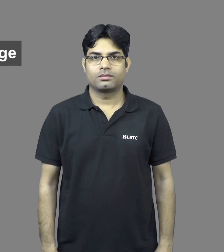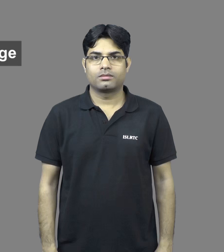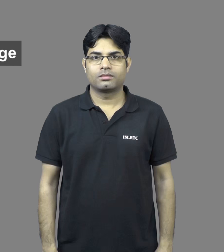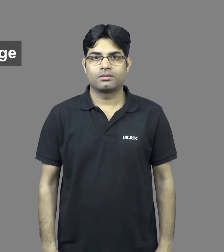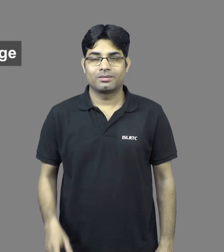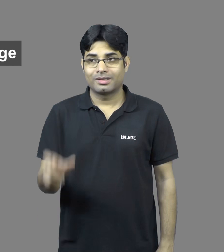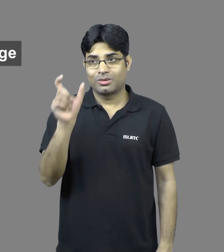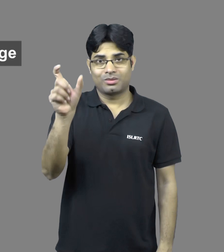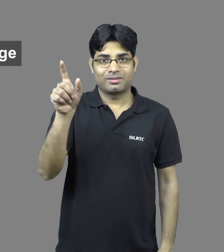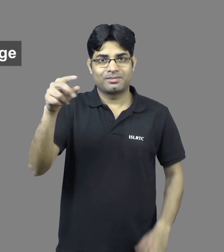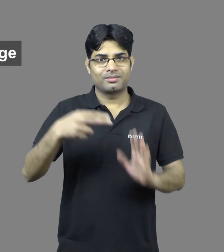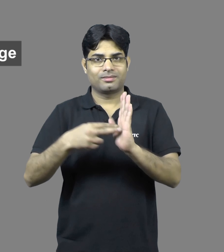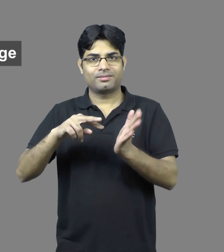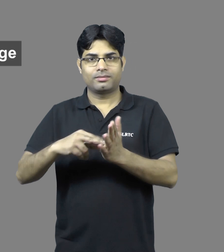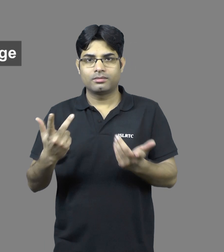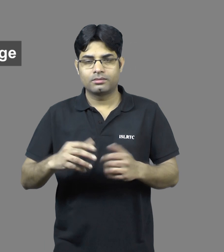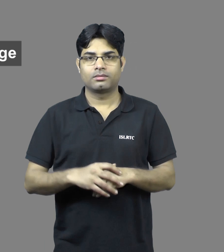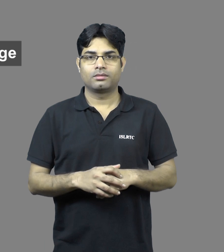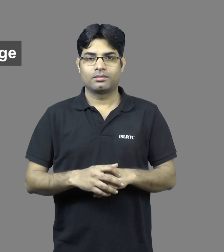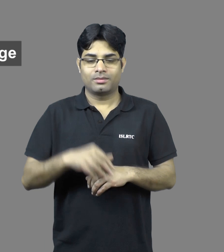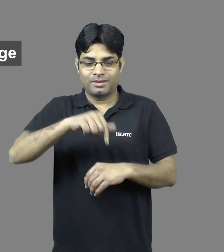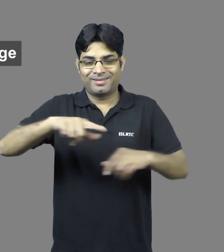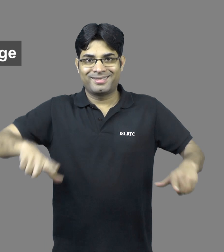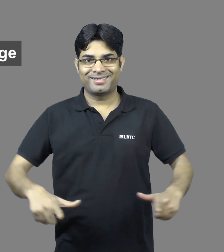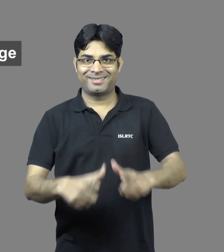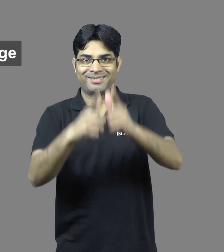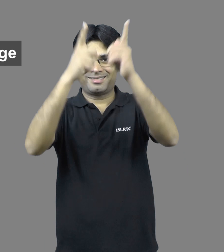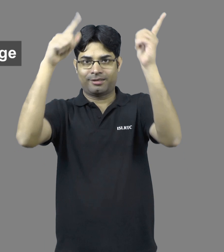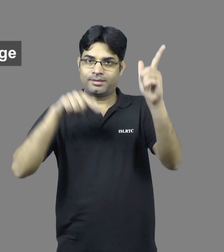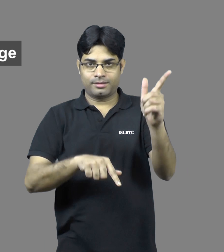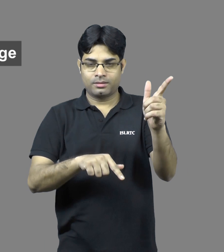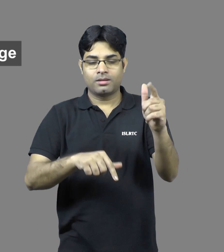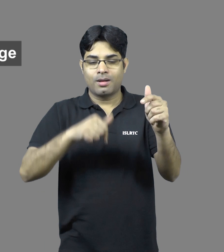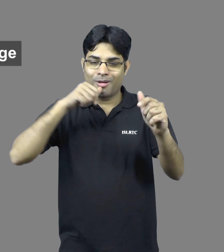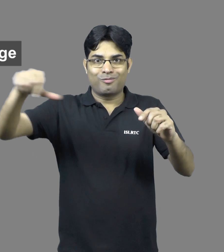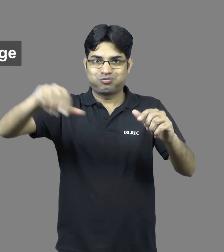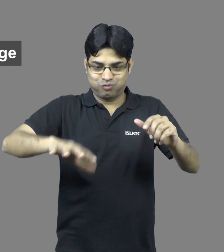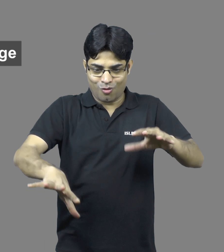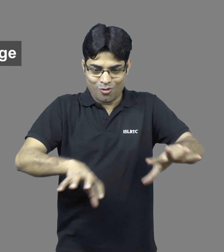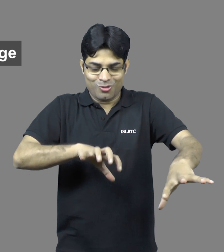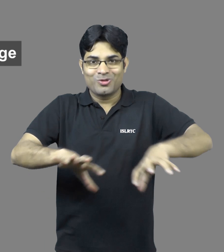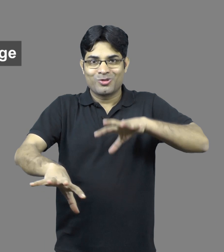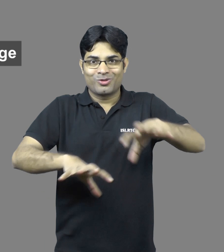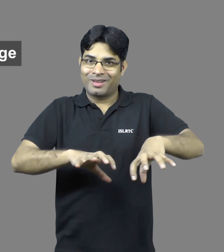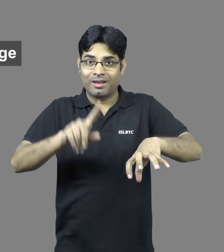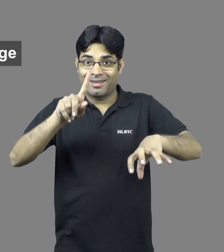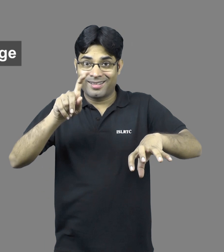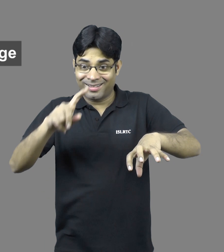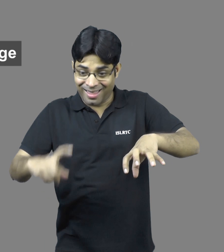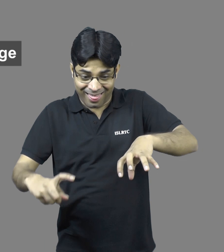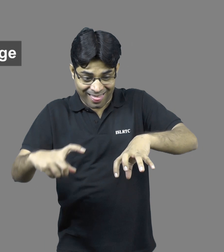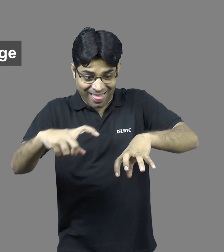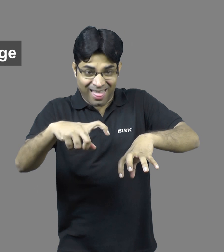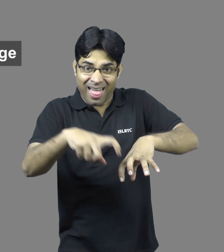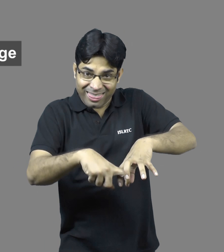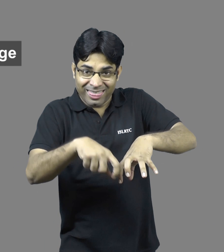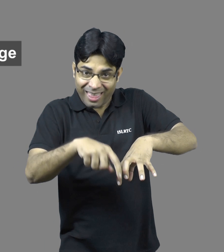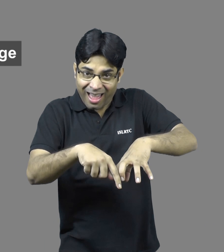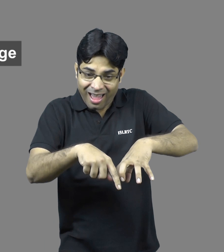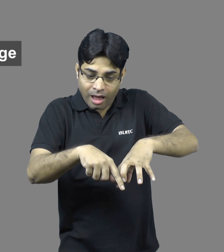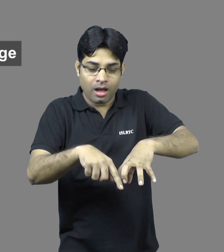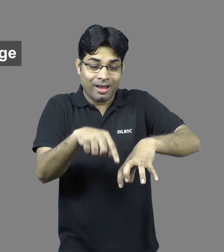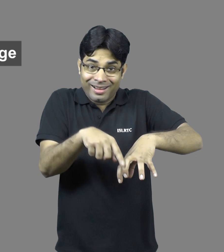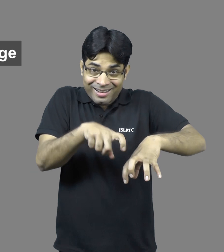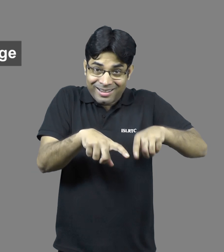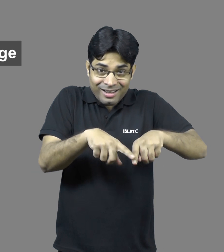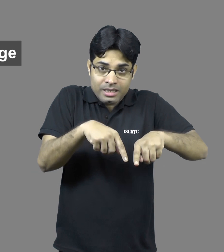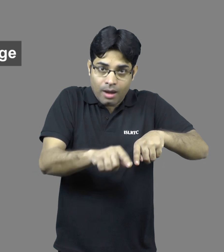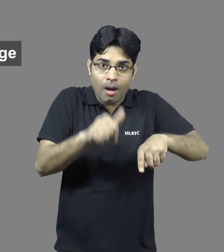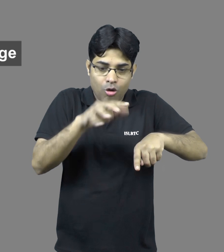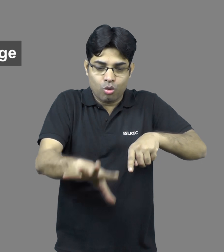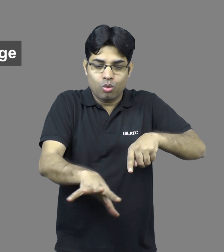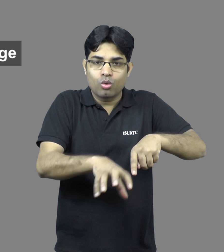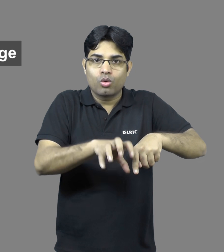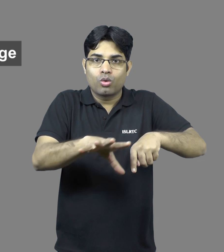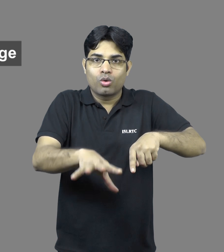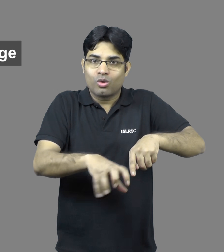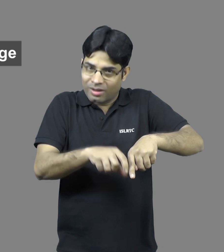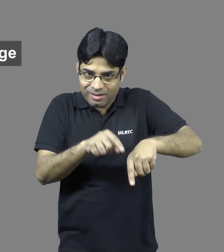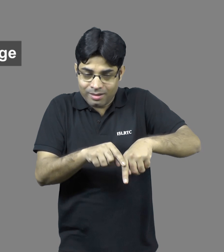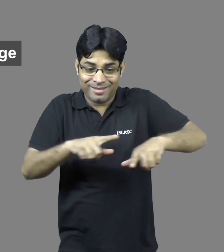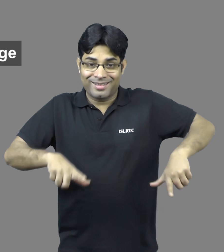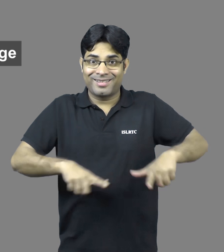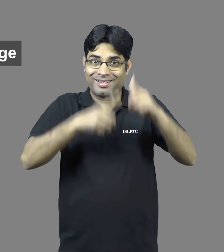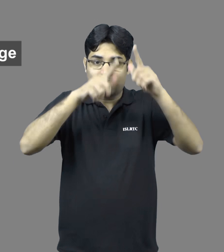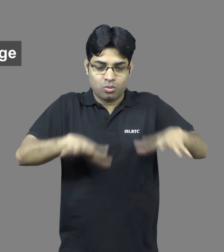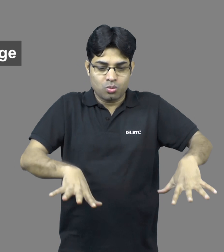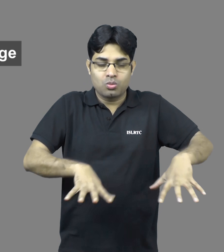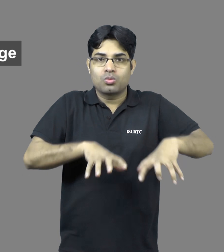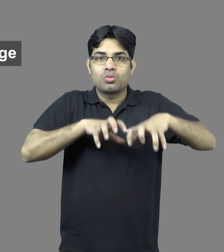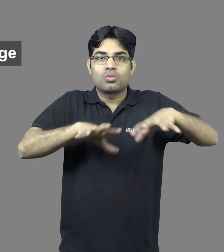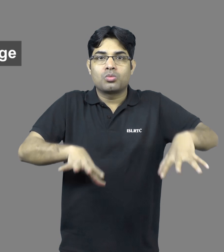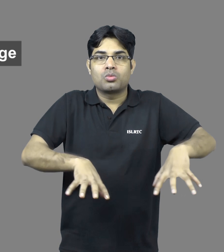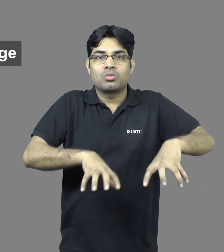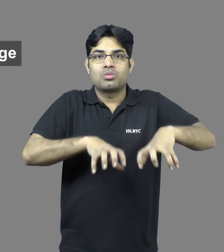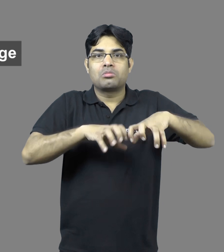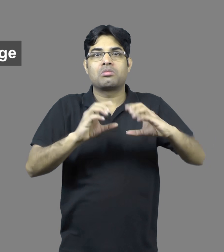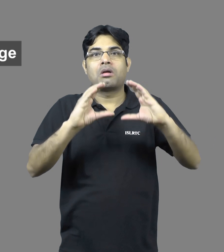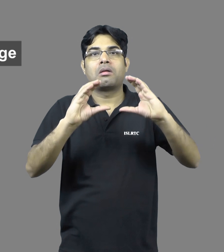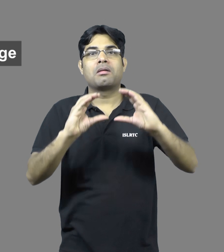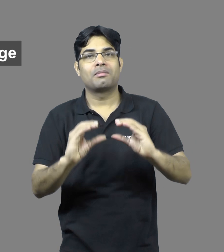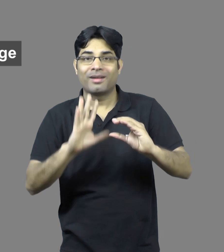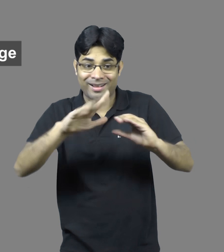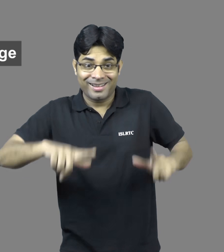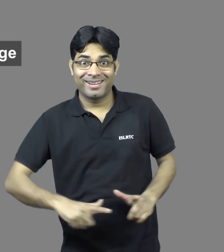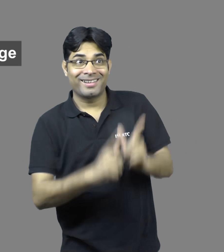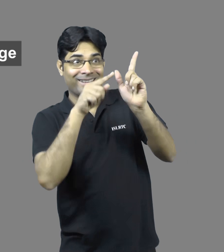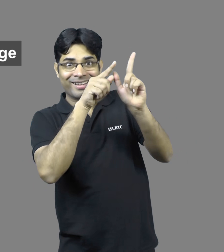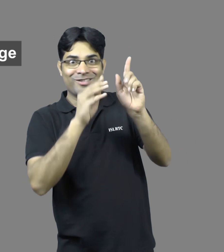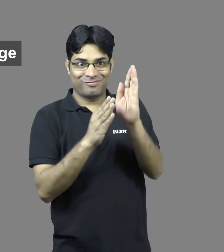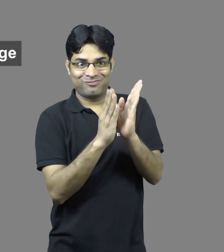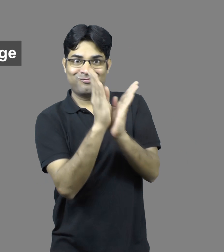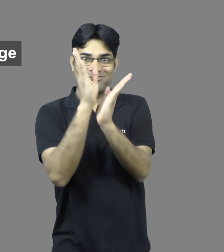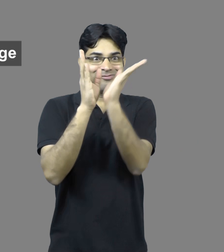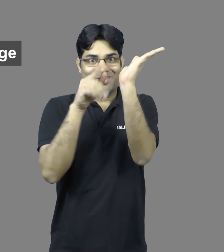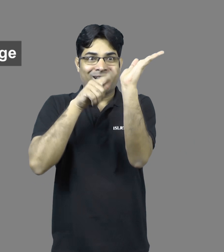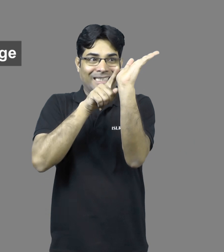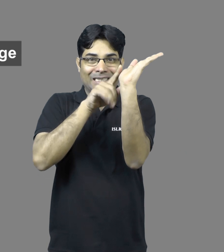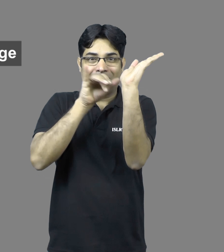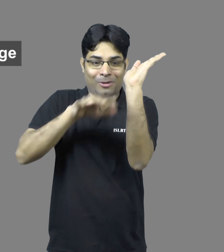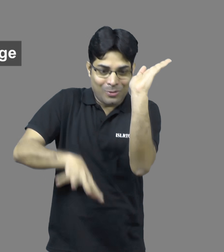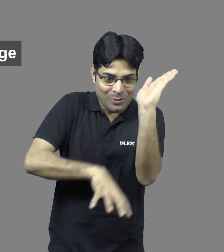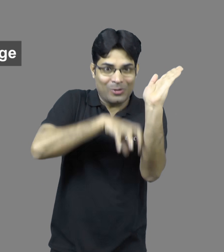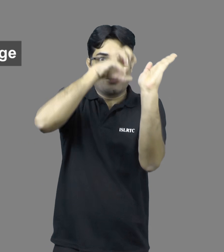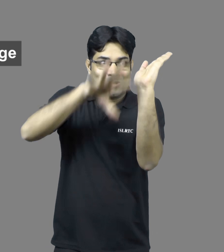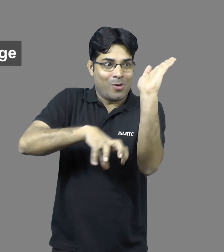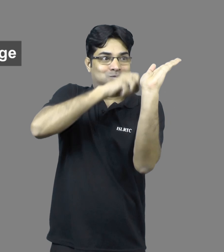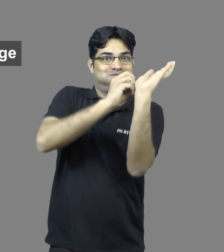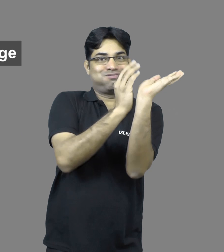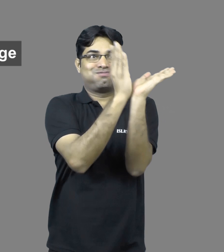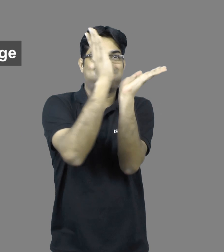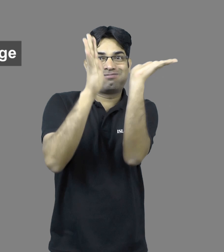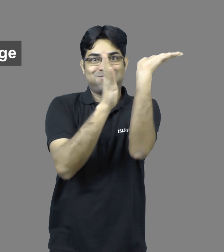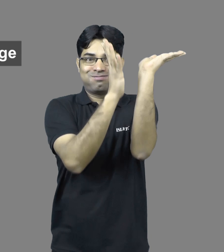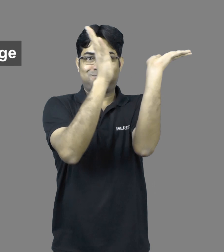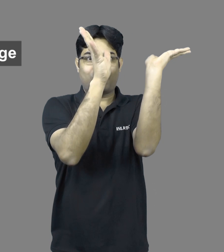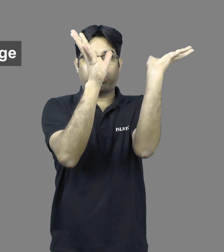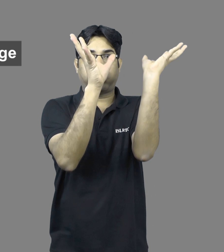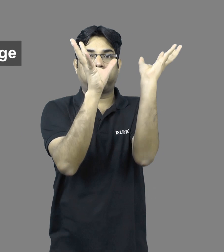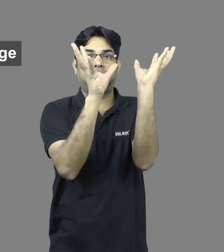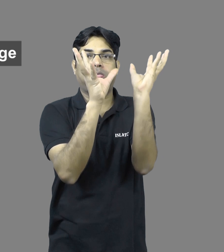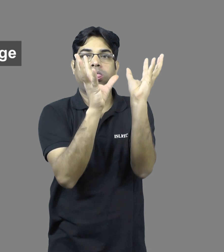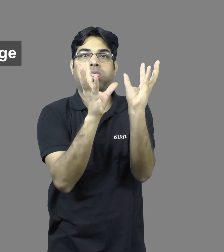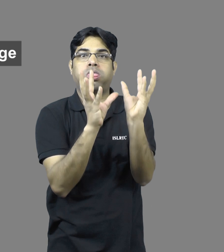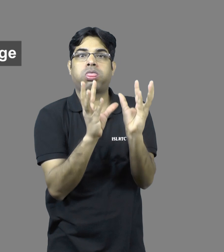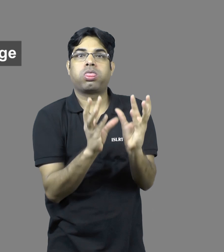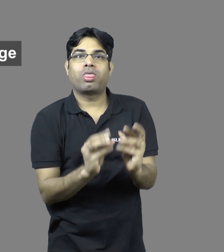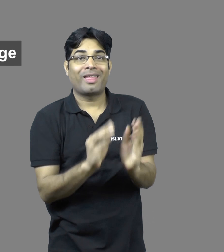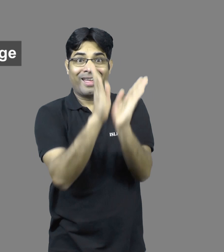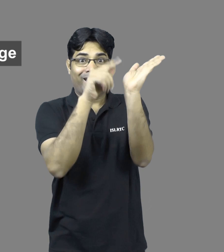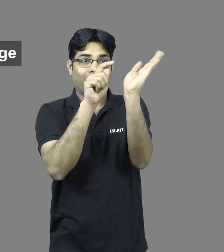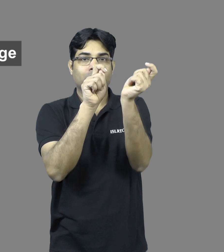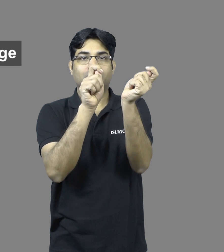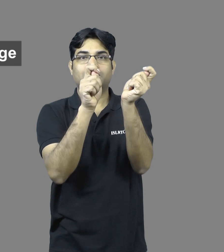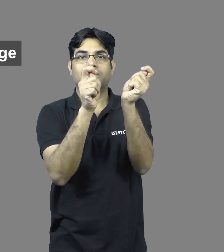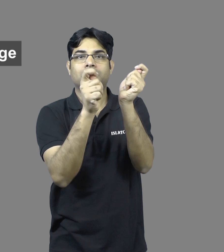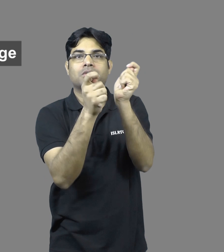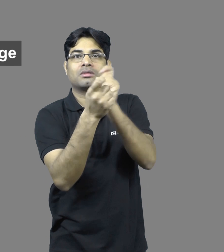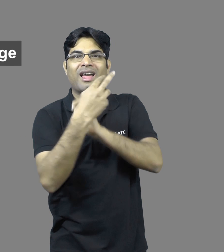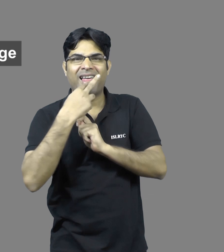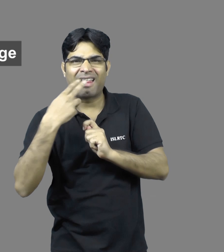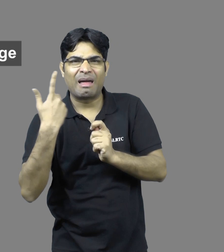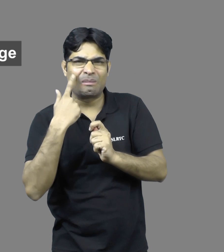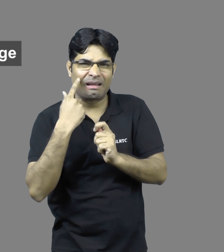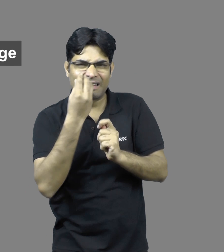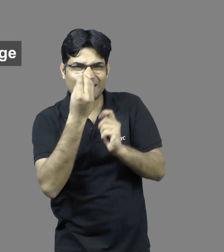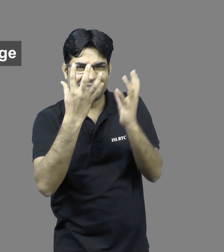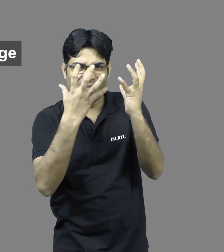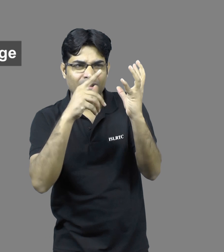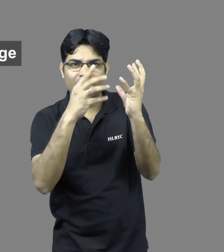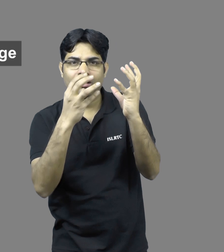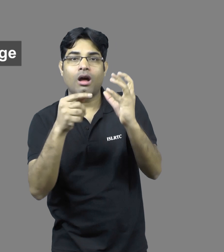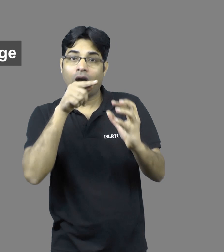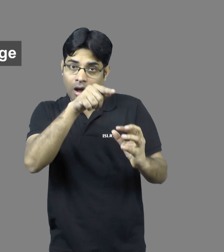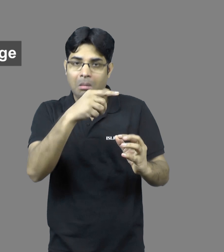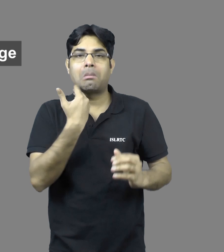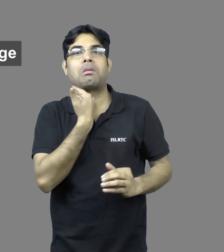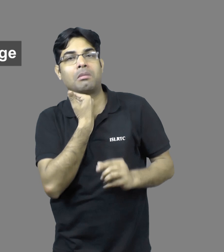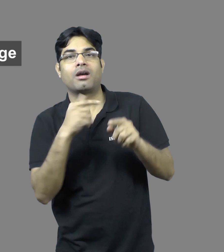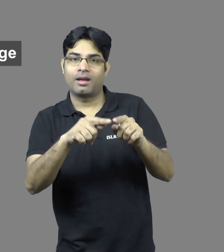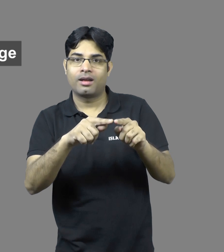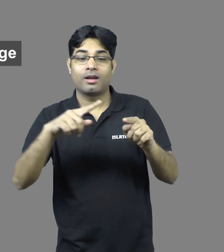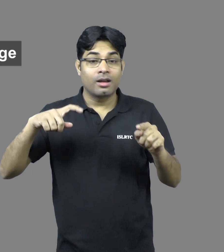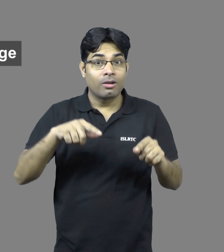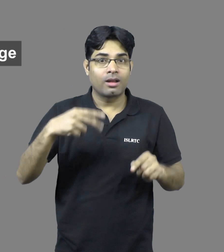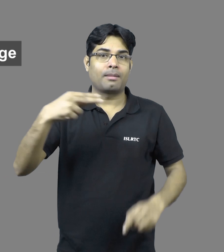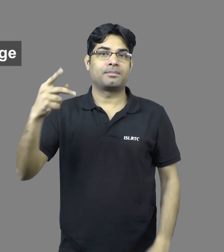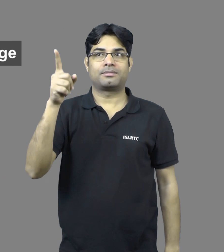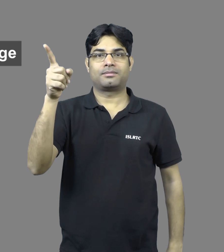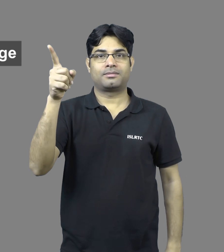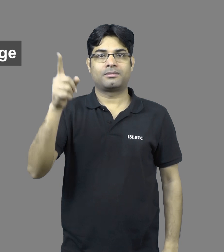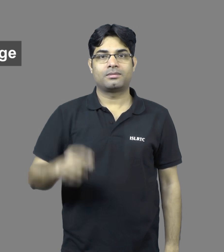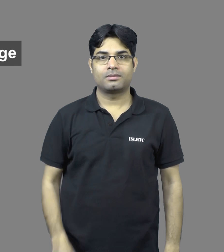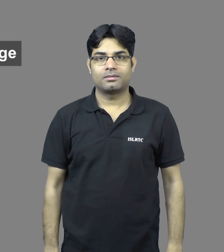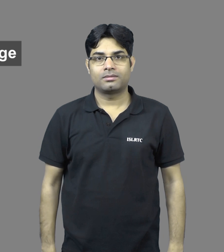Discolouration of Foliage